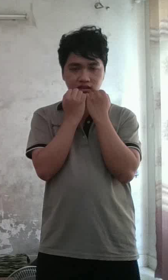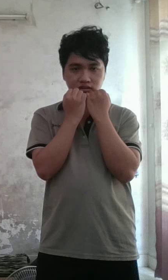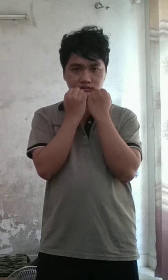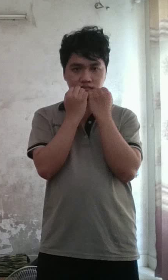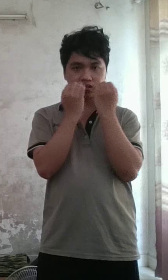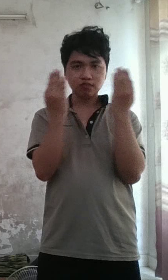cam on